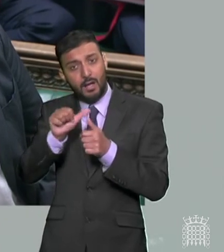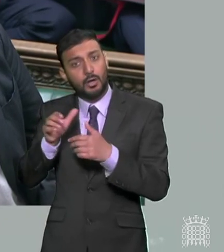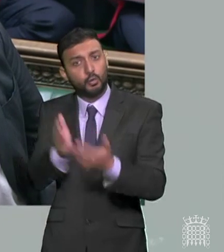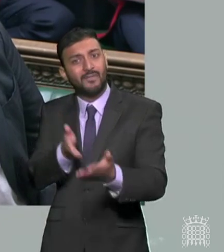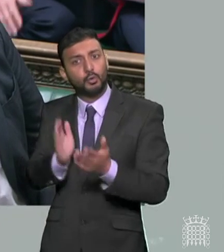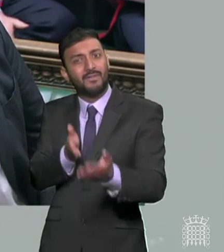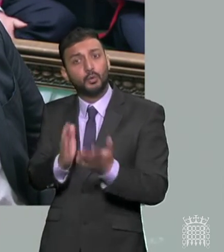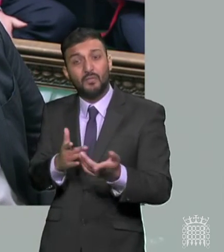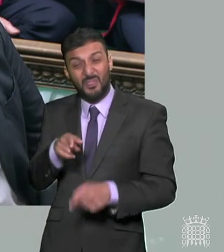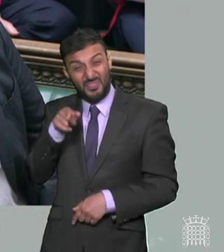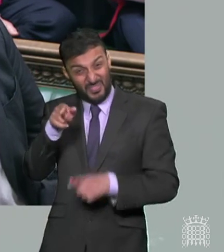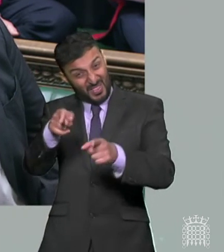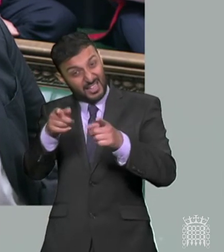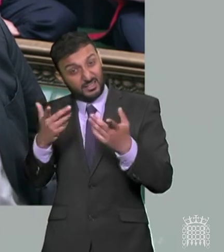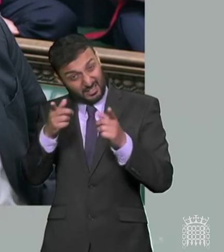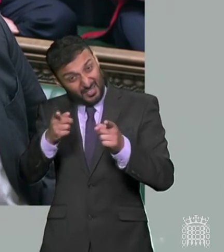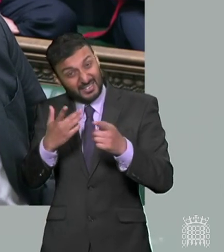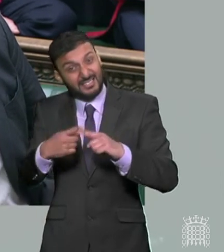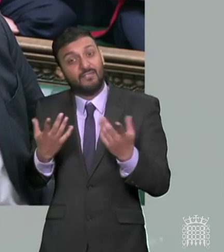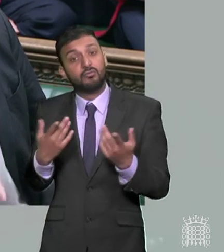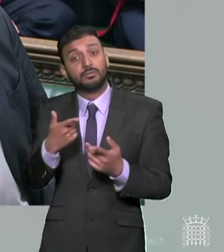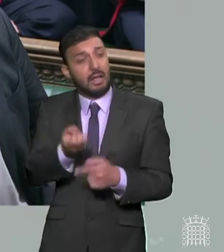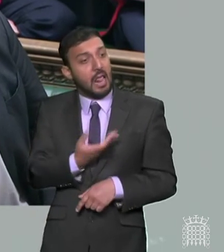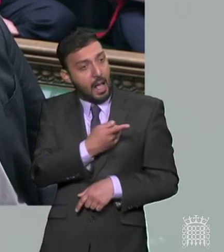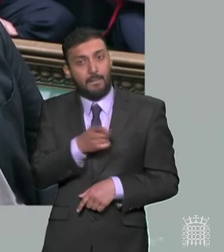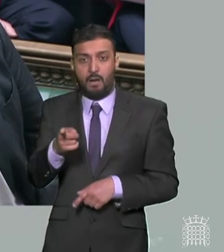That is the difference between Labour and Conservative across the country.